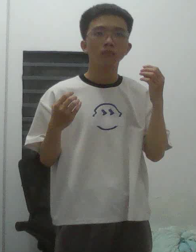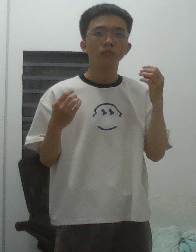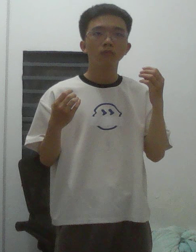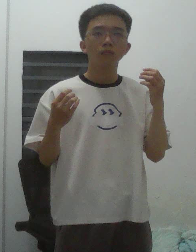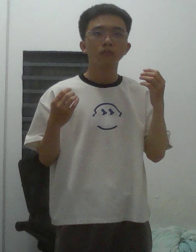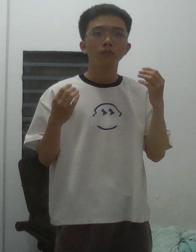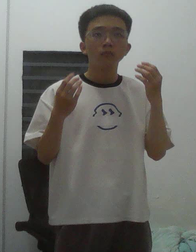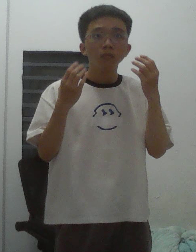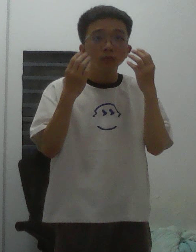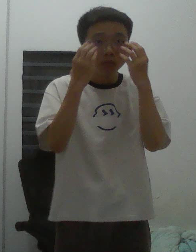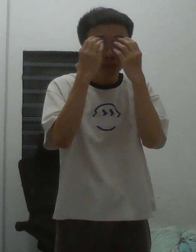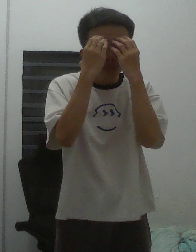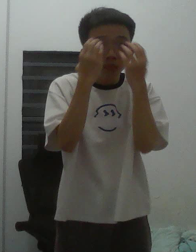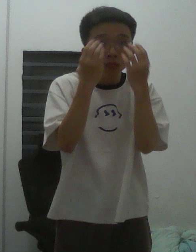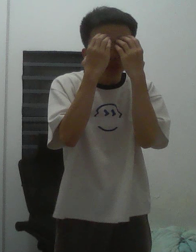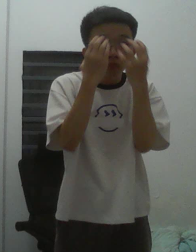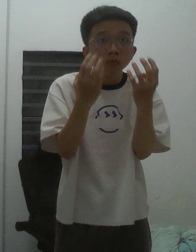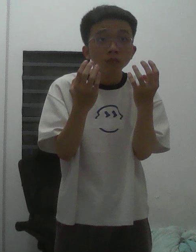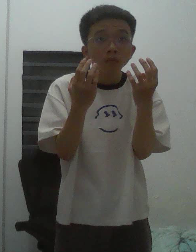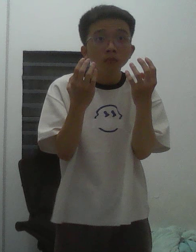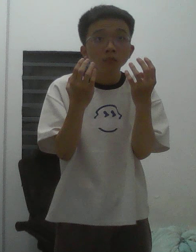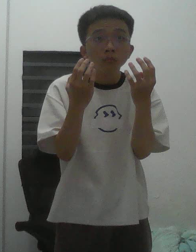ngac nhien